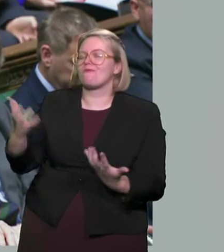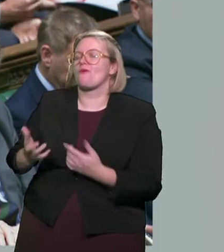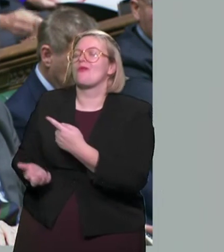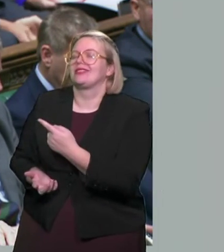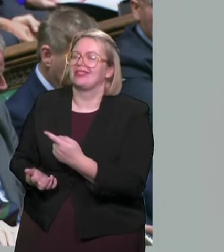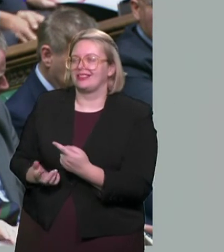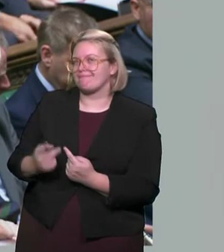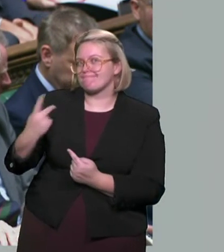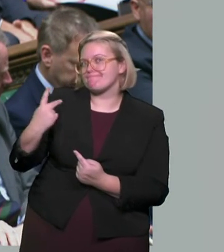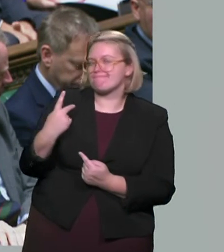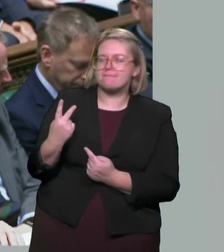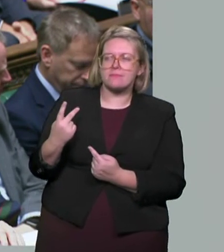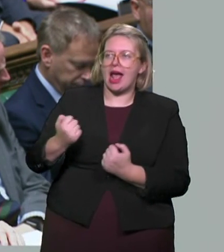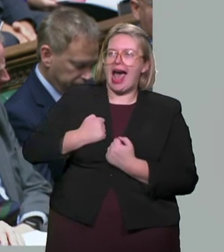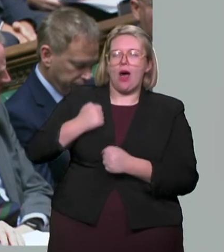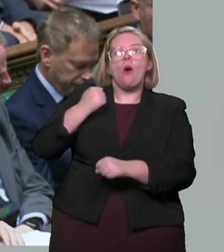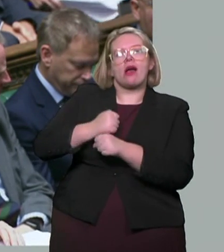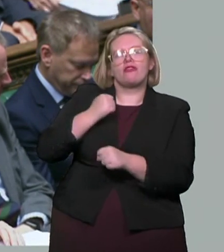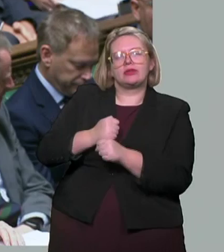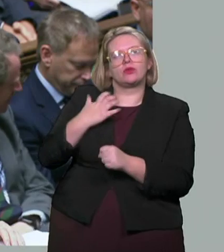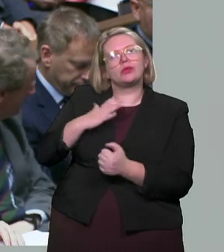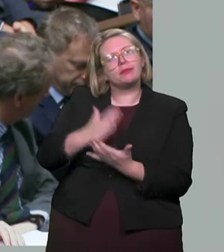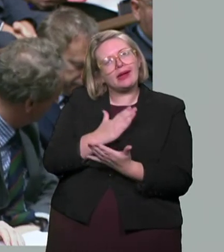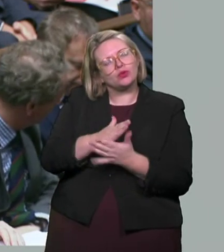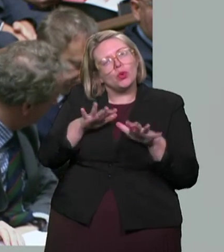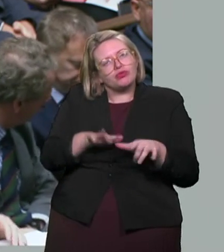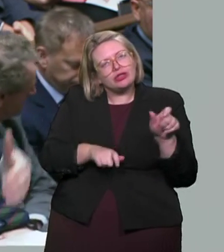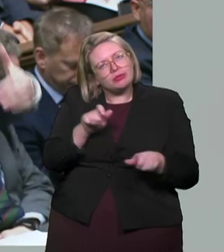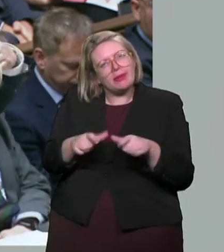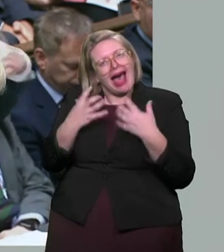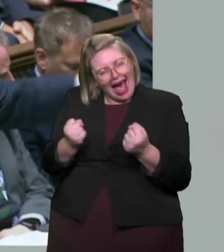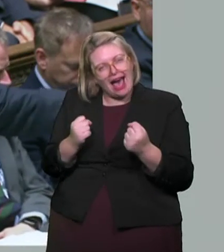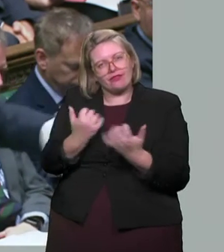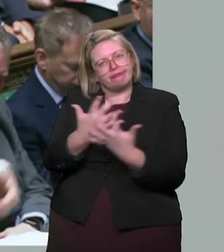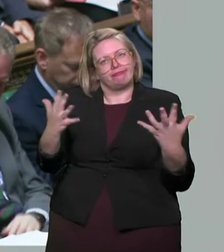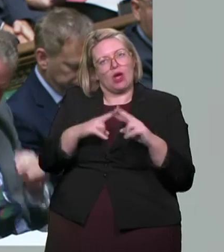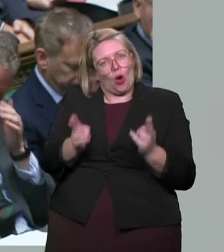This Government are determined to give the people of this country the homes they need.